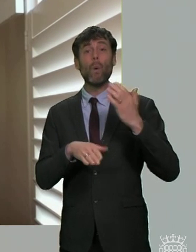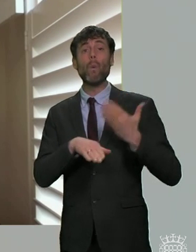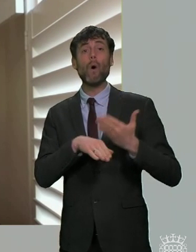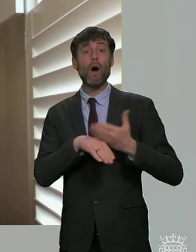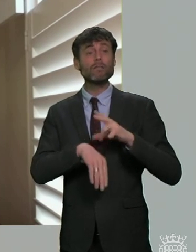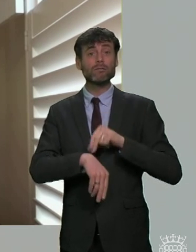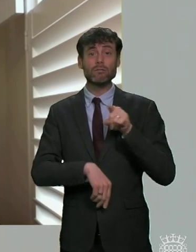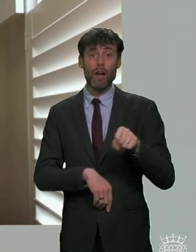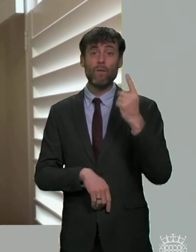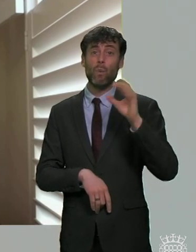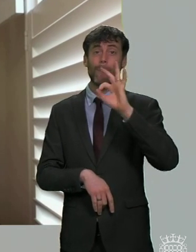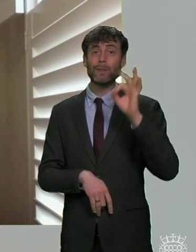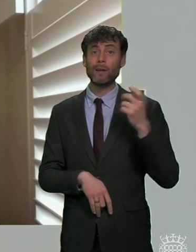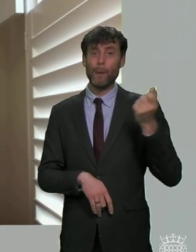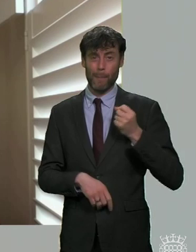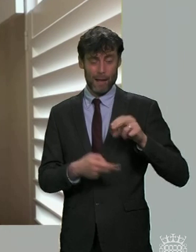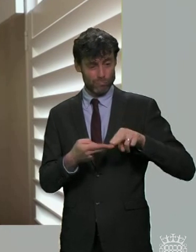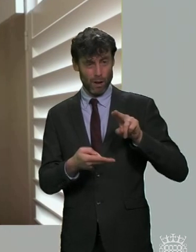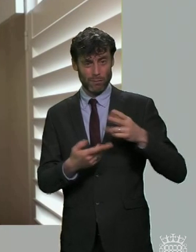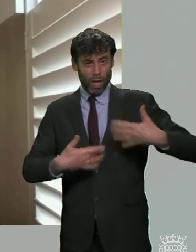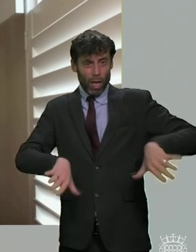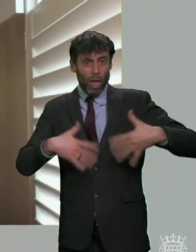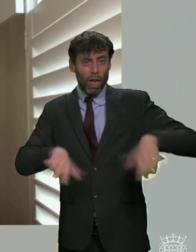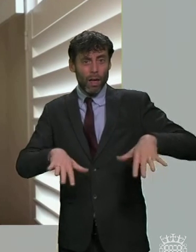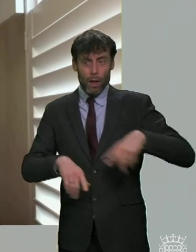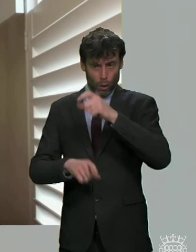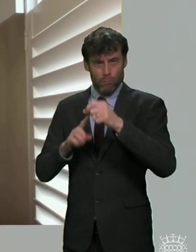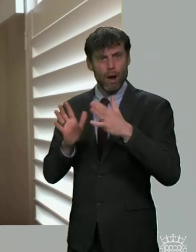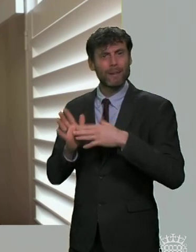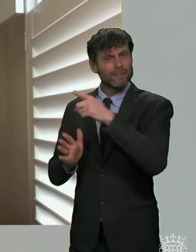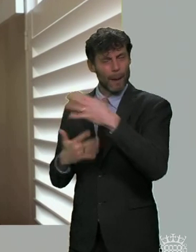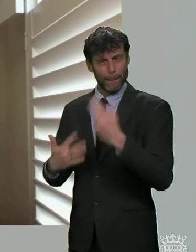The Prime Minister has said that he owes his life to them.